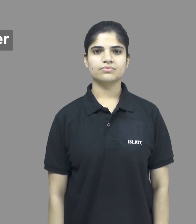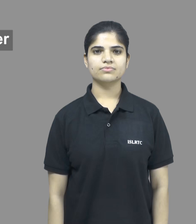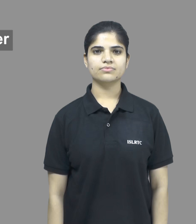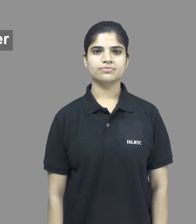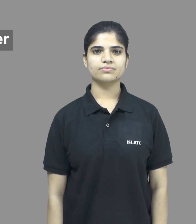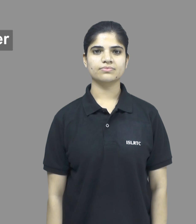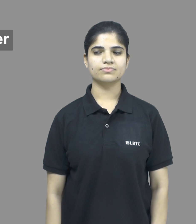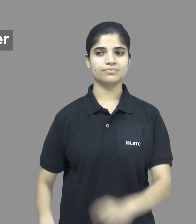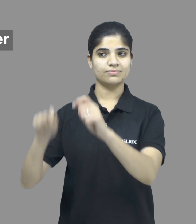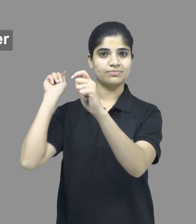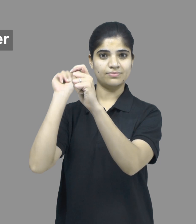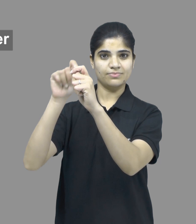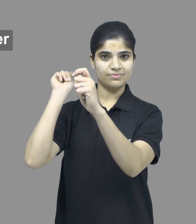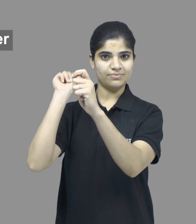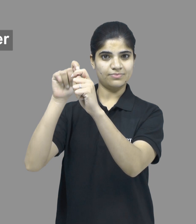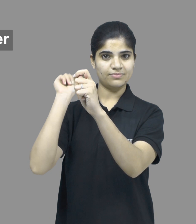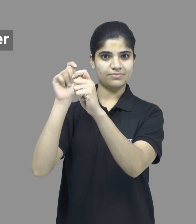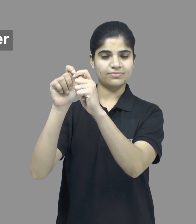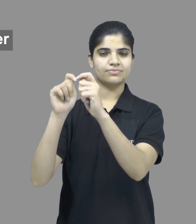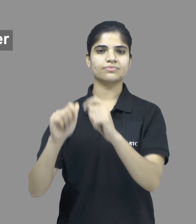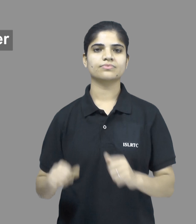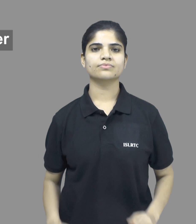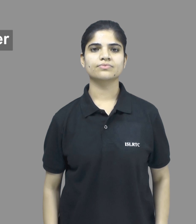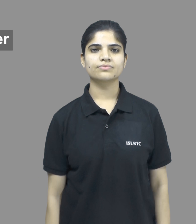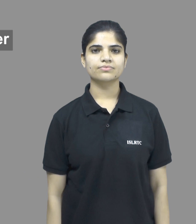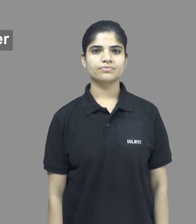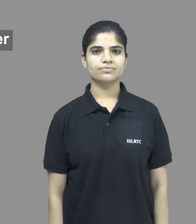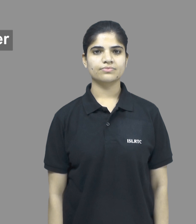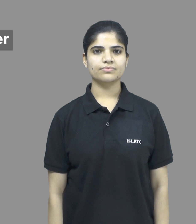Hammer